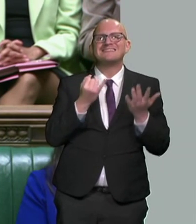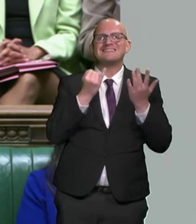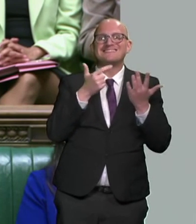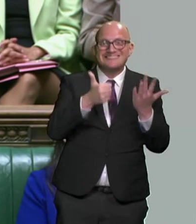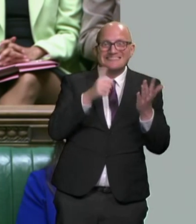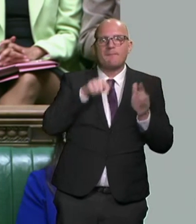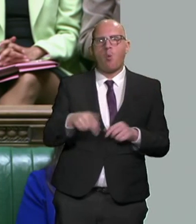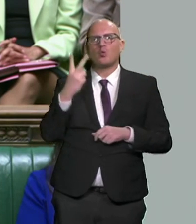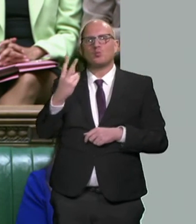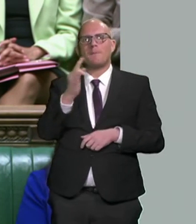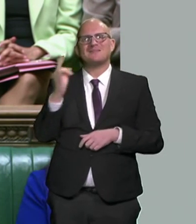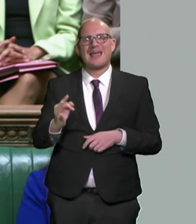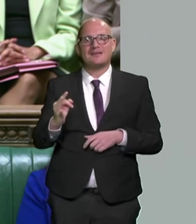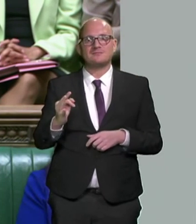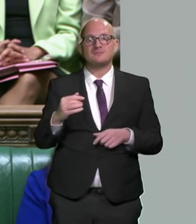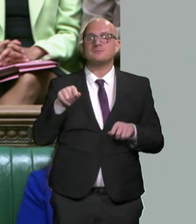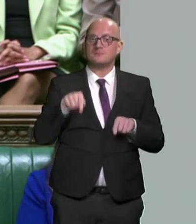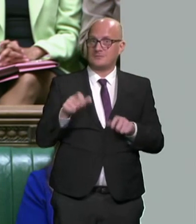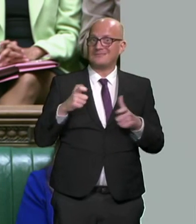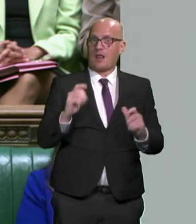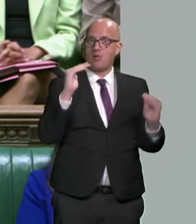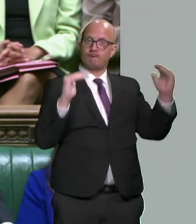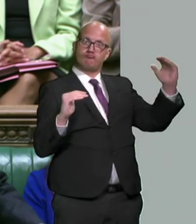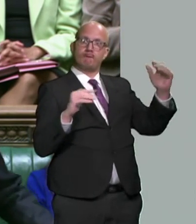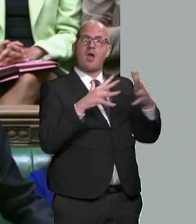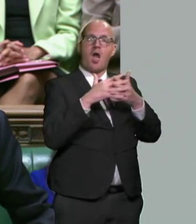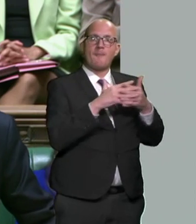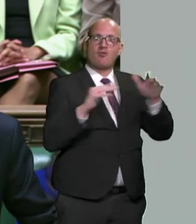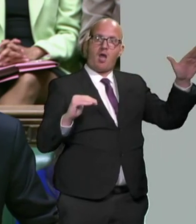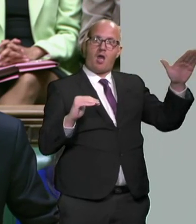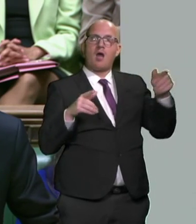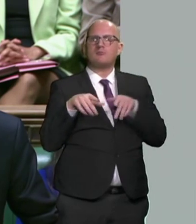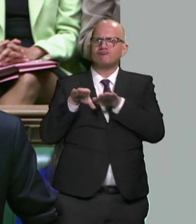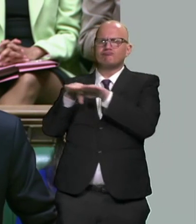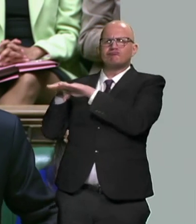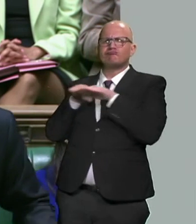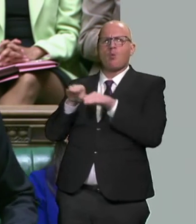That is lower than the US and broadly in line with the euro area.